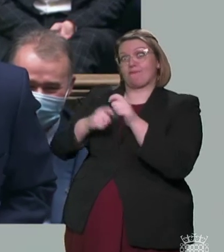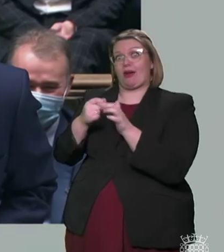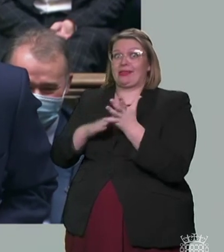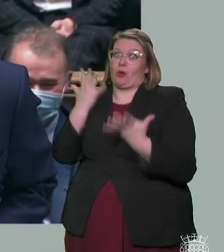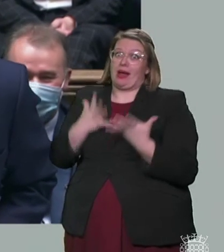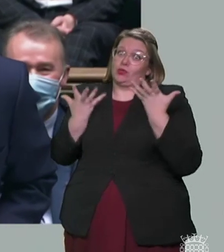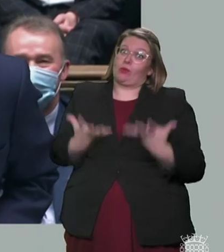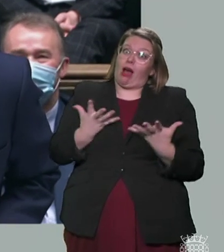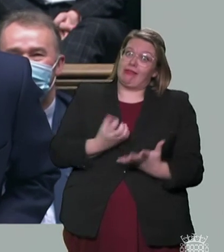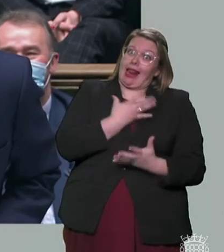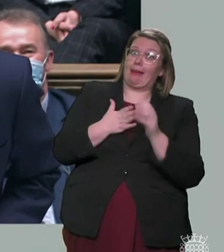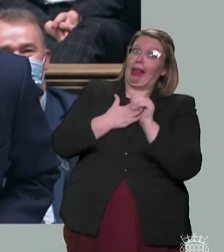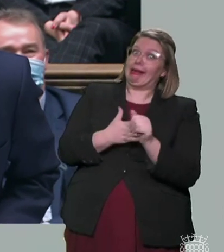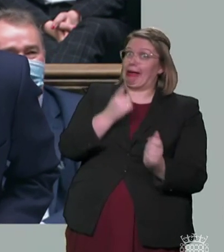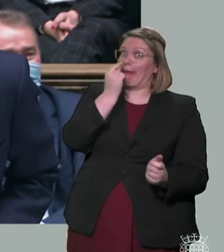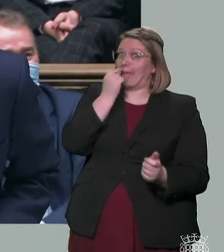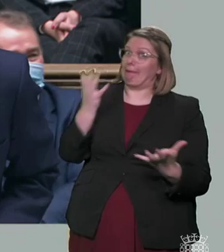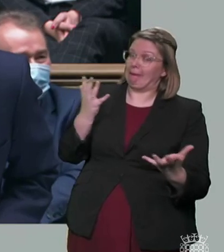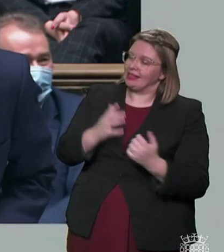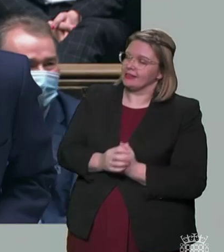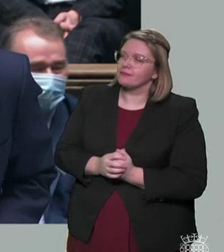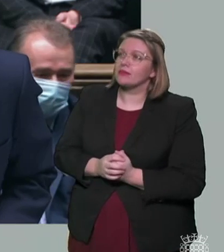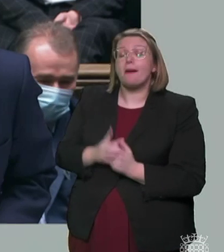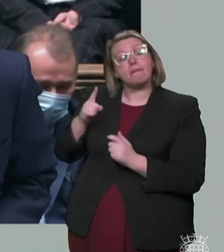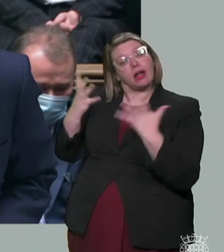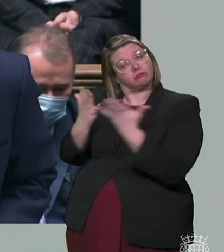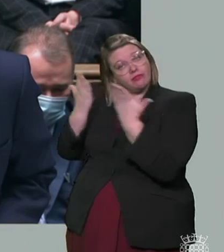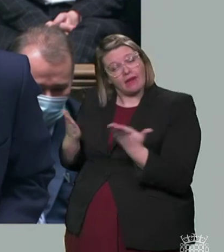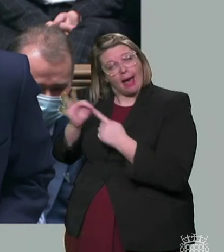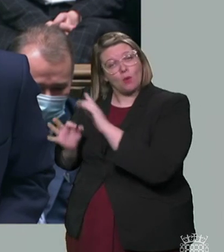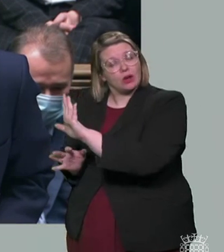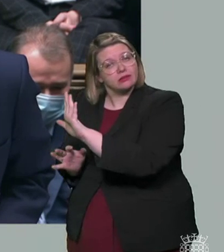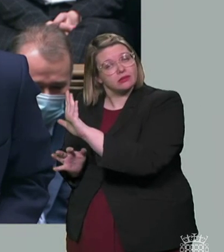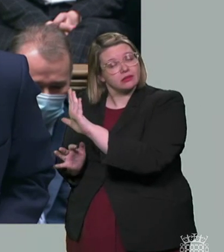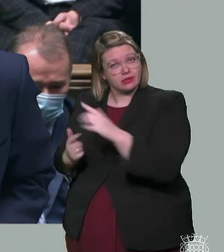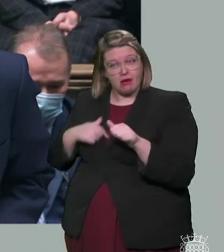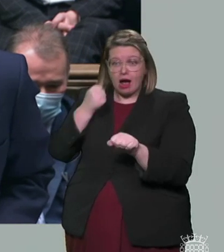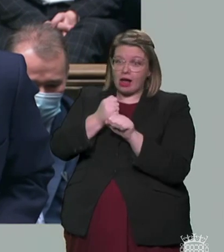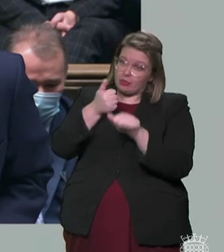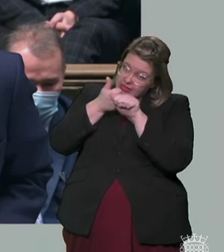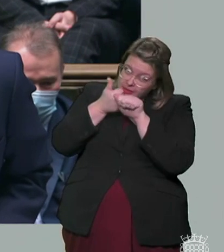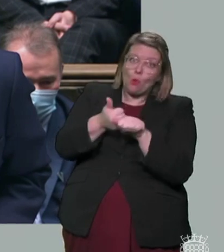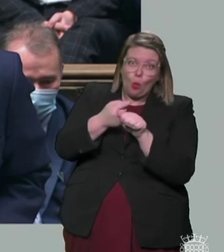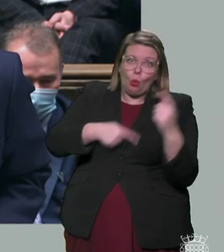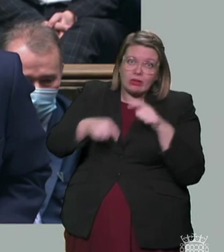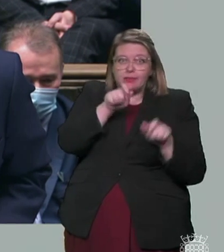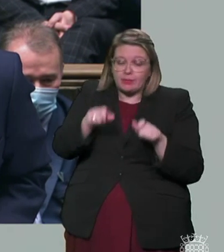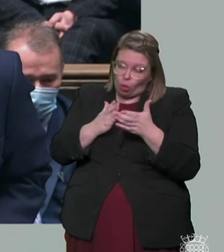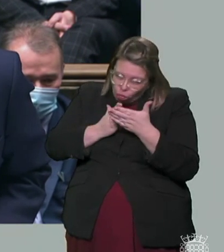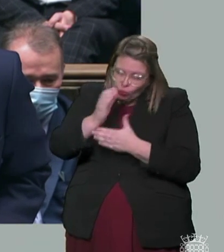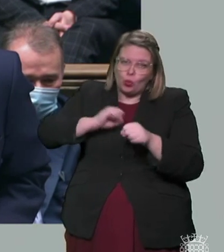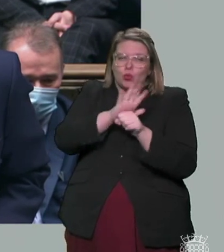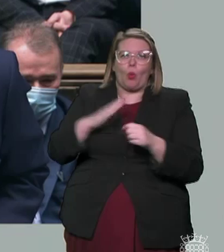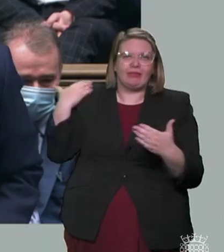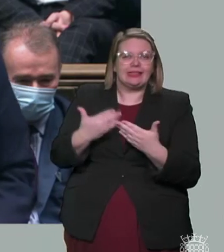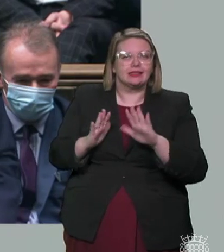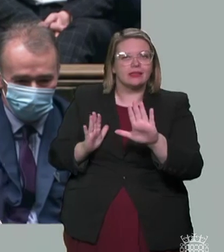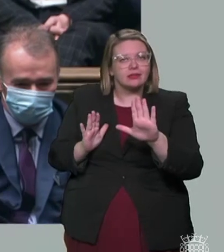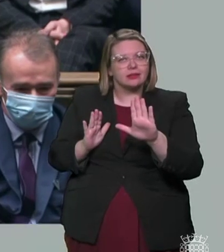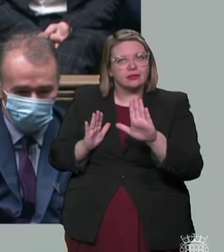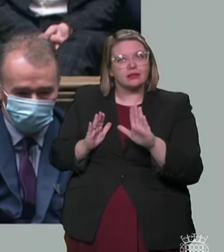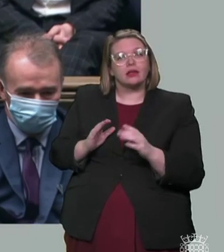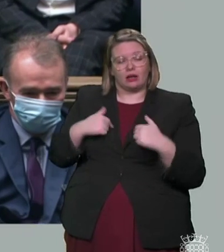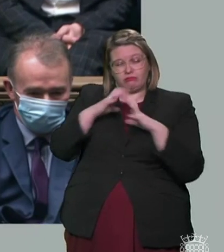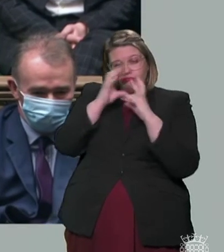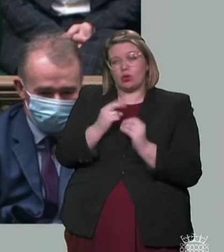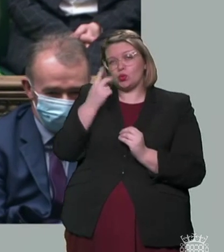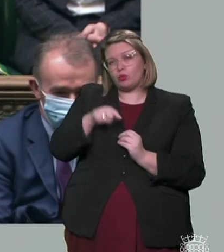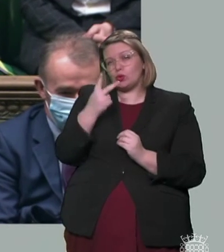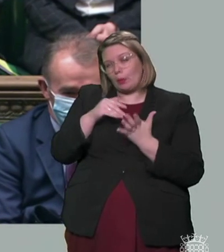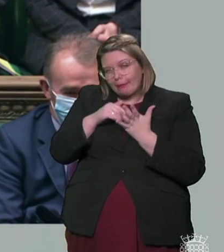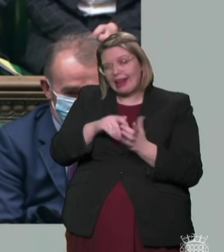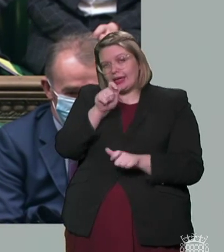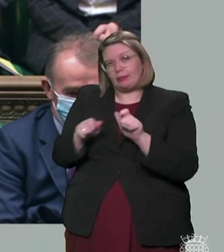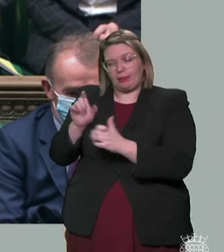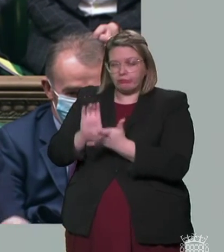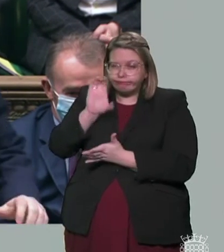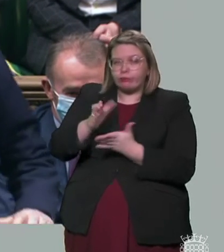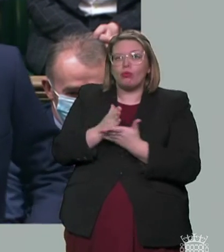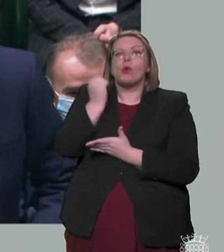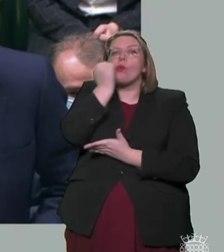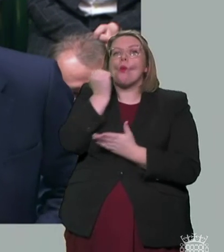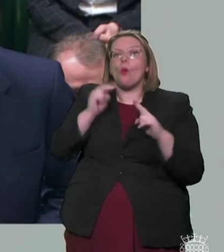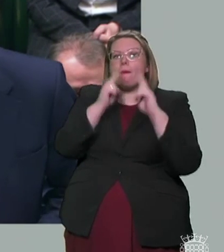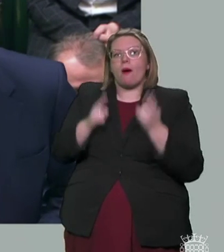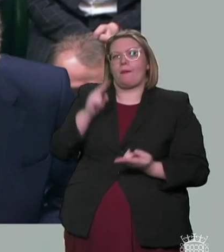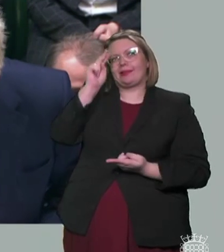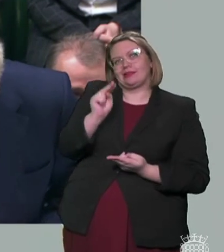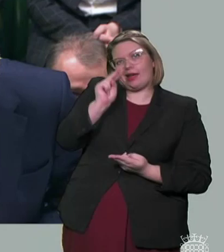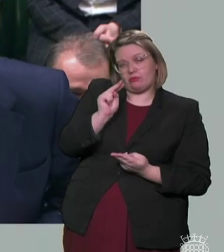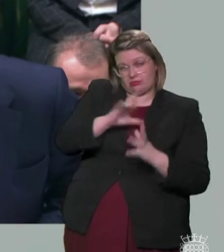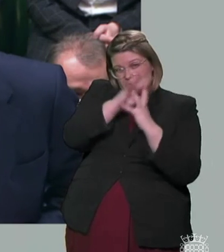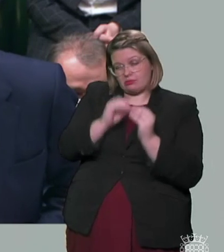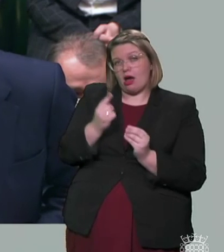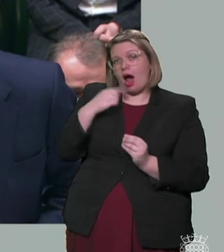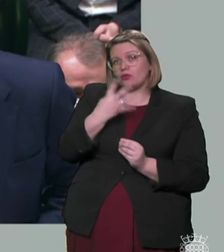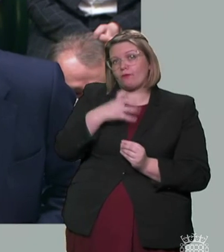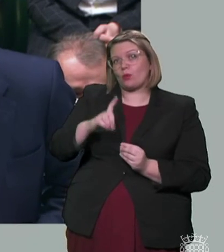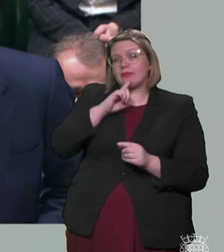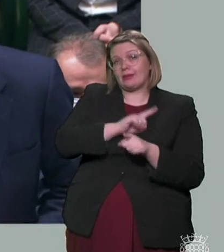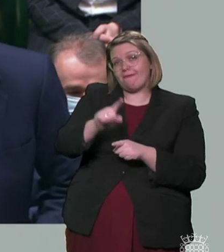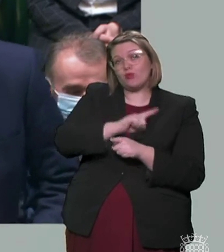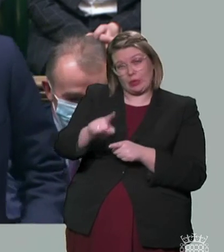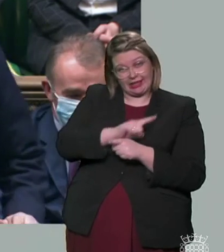I welcome her point, because what the Government are doing is supporting people throughout the pandemic: 2.2 million people supported with the warm home discount, worth £140